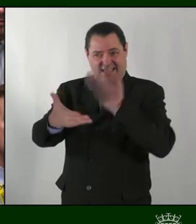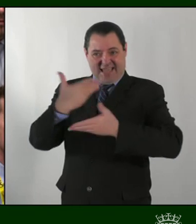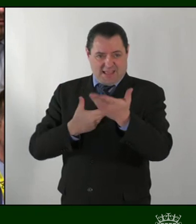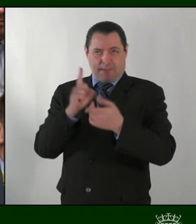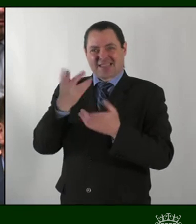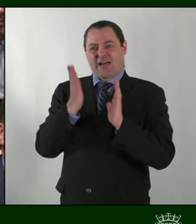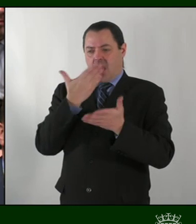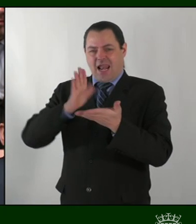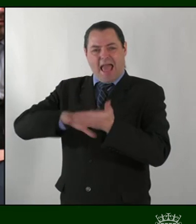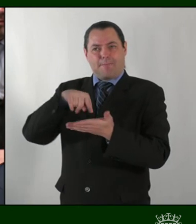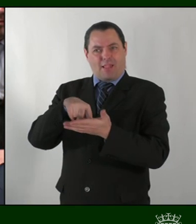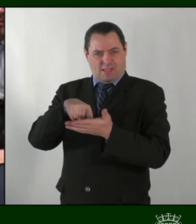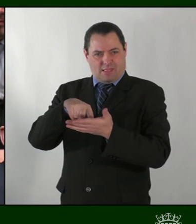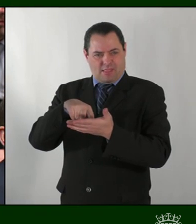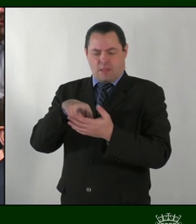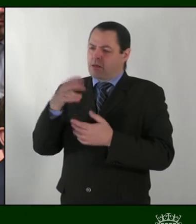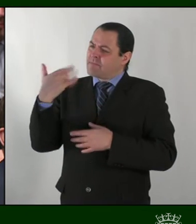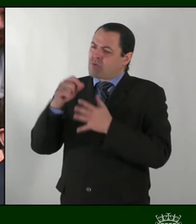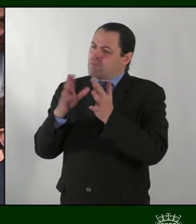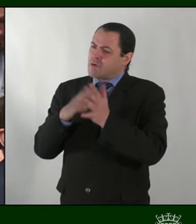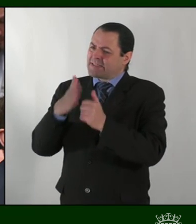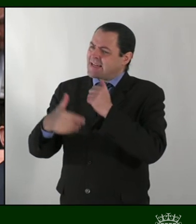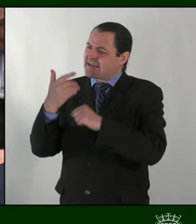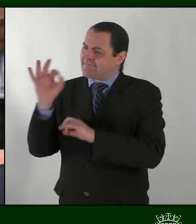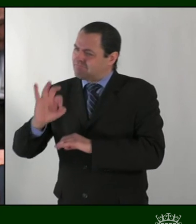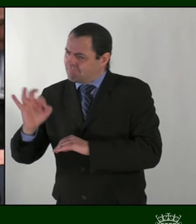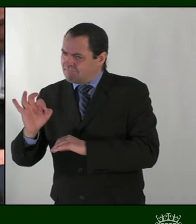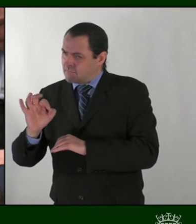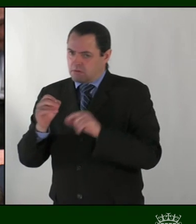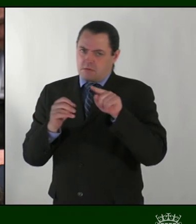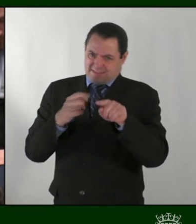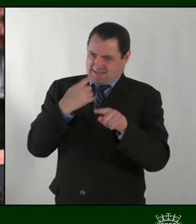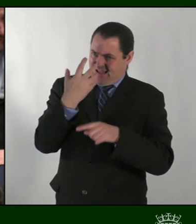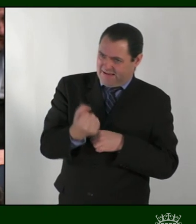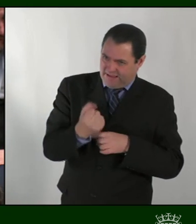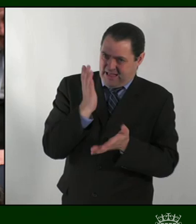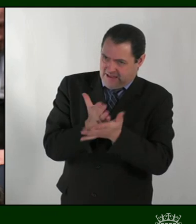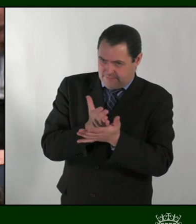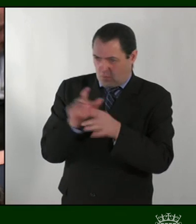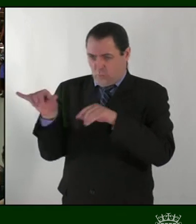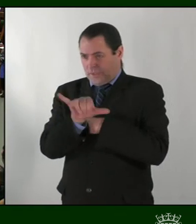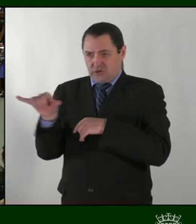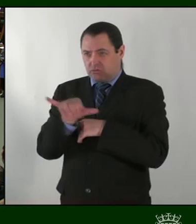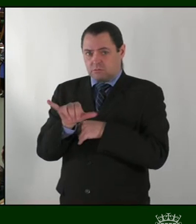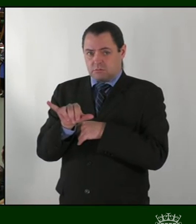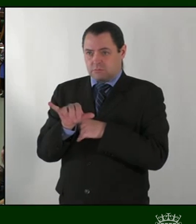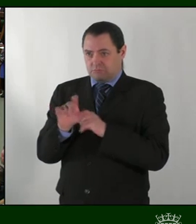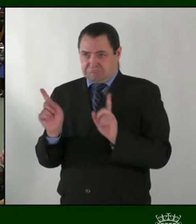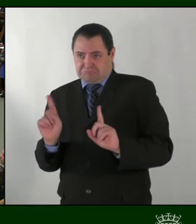The Prime Minister has denied this in the past, so who is telling the truth and which of them does not know what is coming?